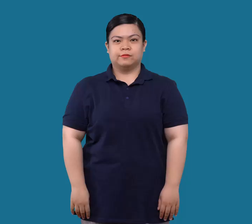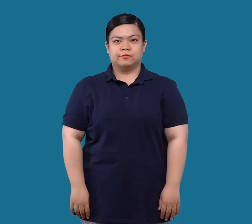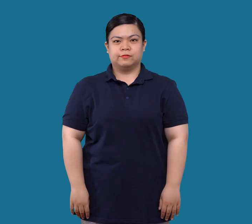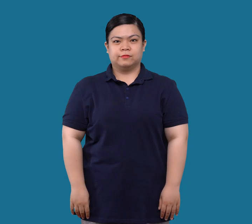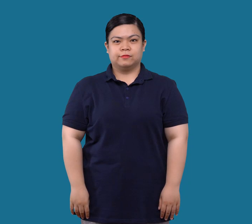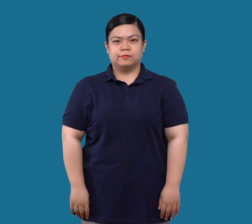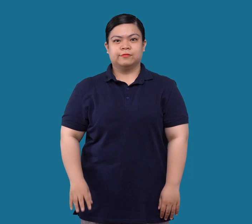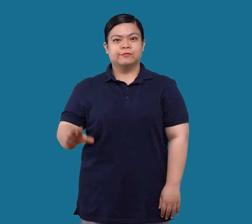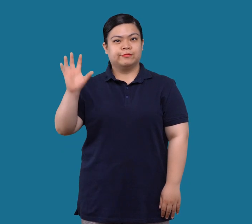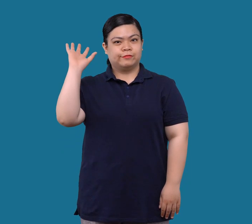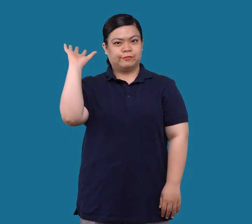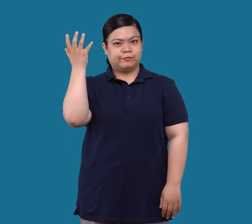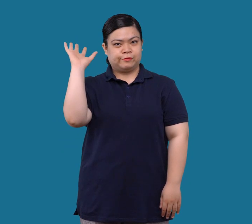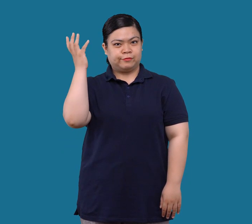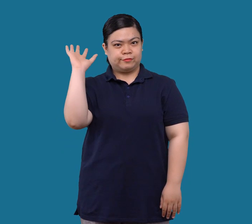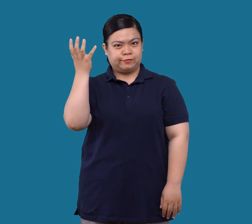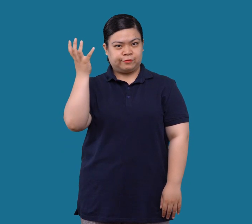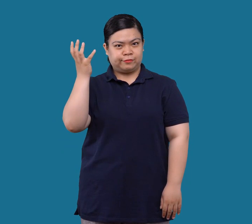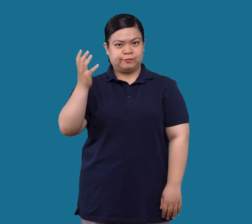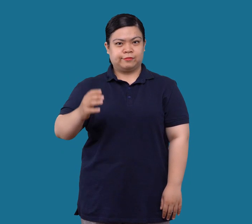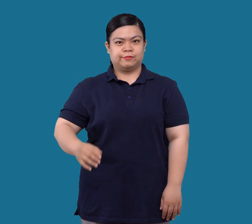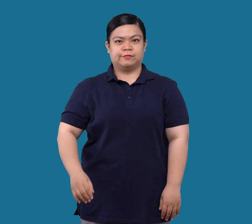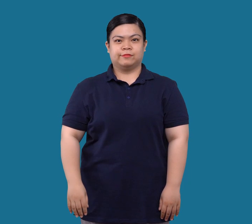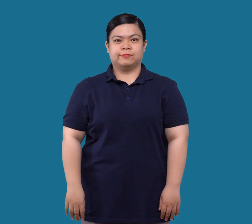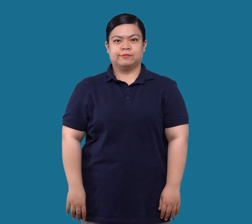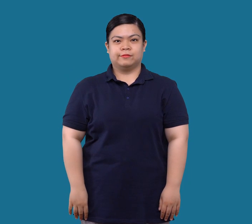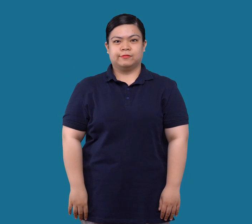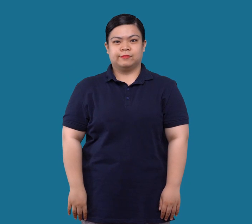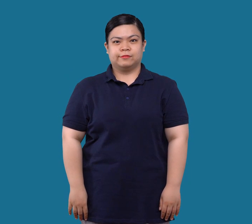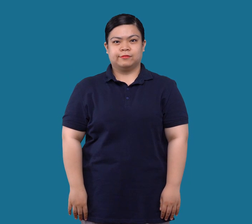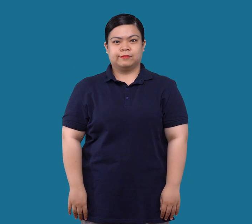quốc tế